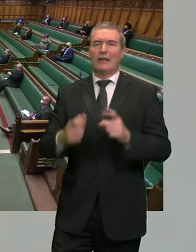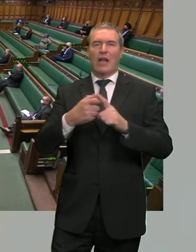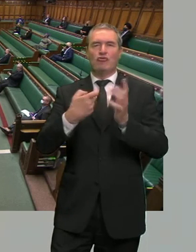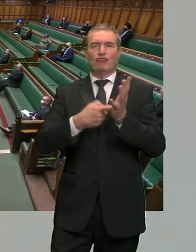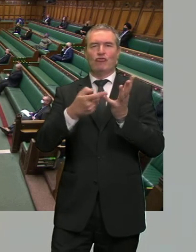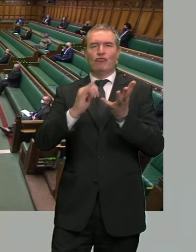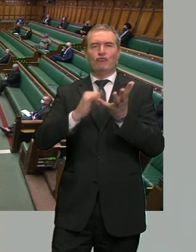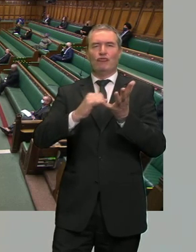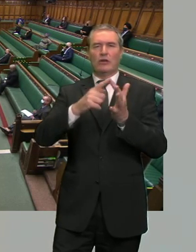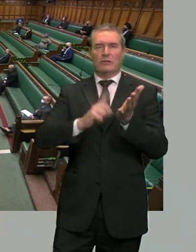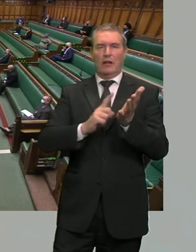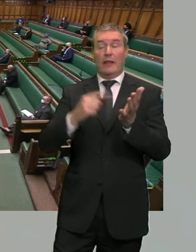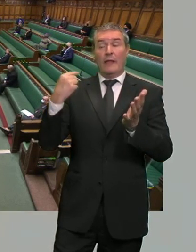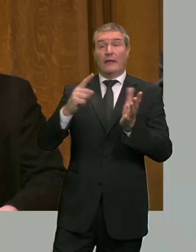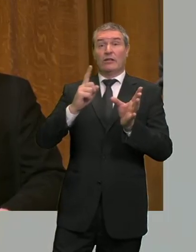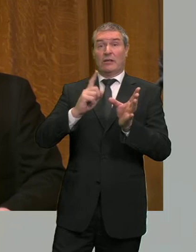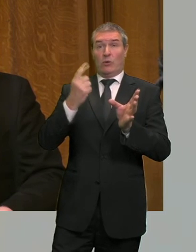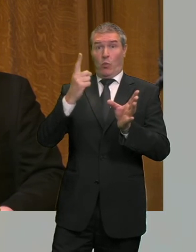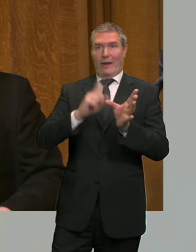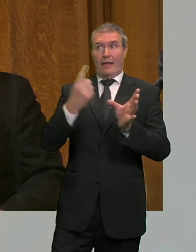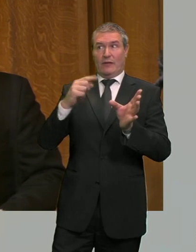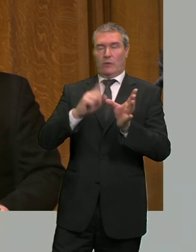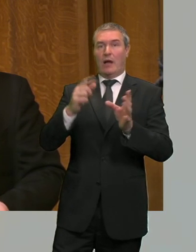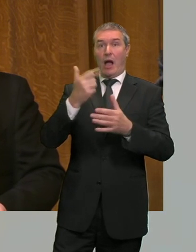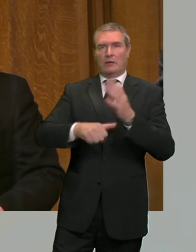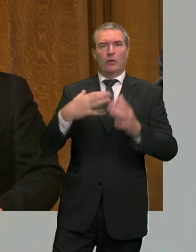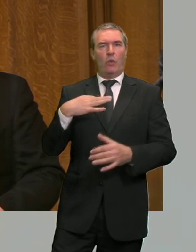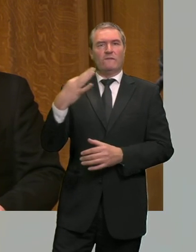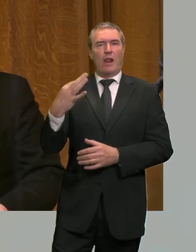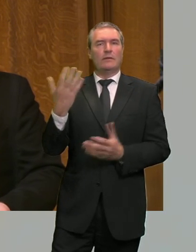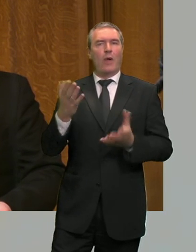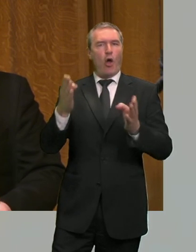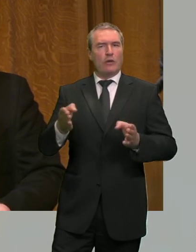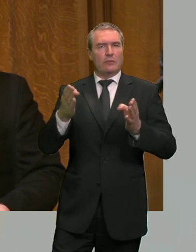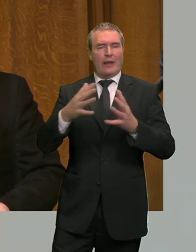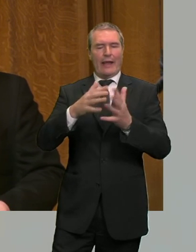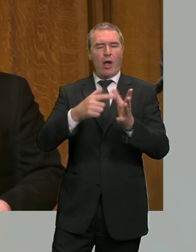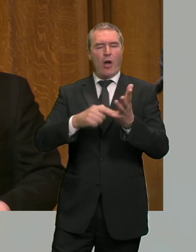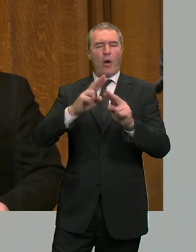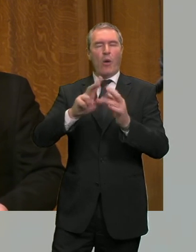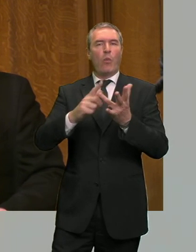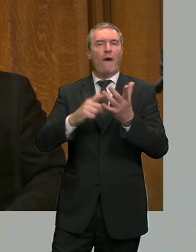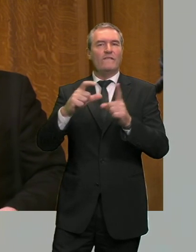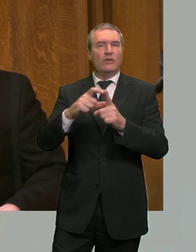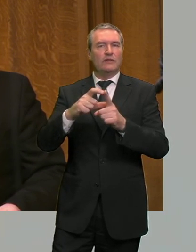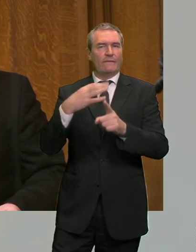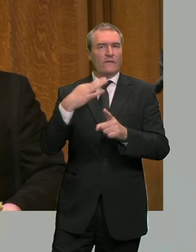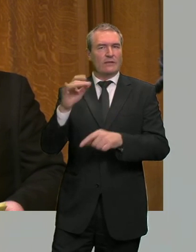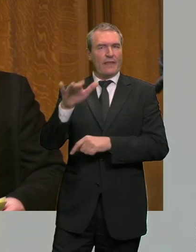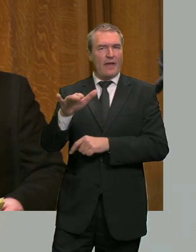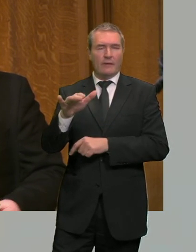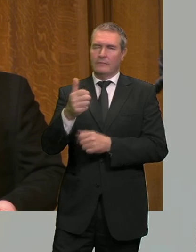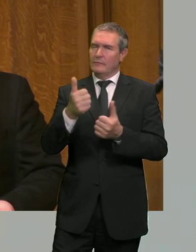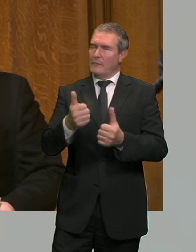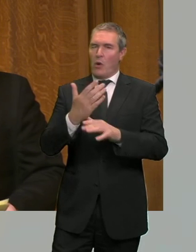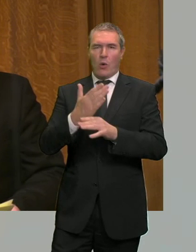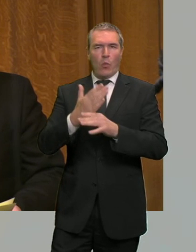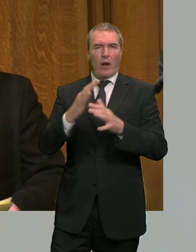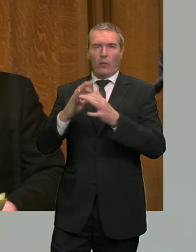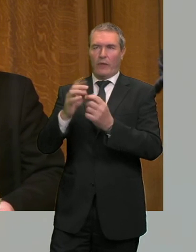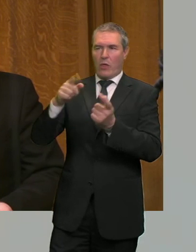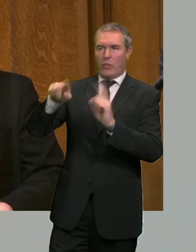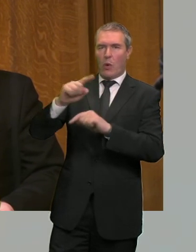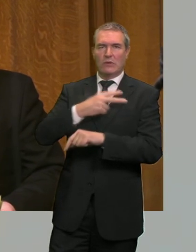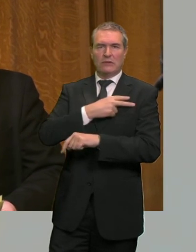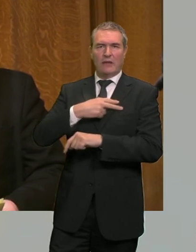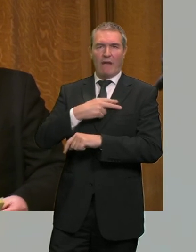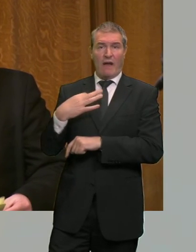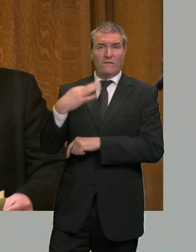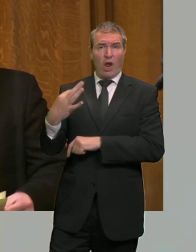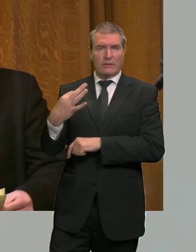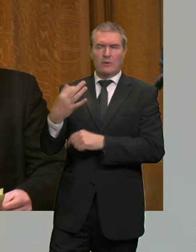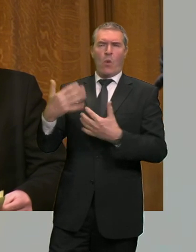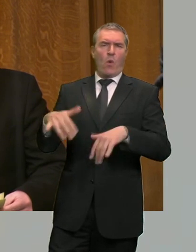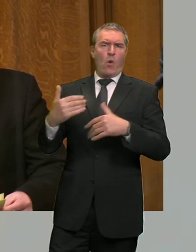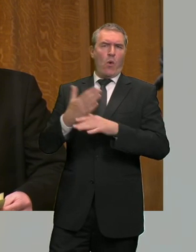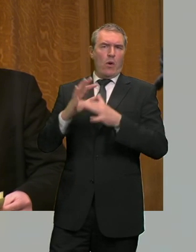It is a year this week since I had the privilege of starting to volunteer at Watford General Hospital, and over that time I have been fortunate and privileged to work alongside some inspirational and selfless volunteers.